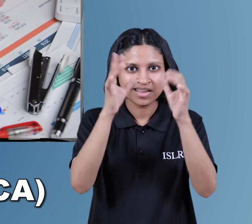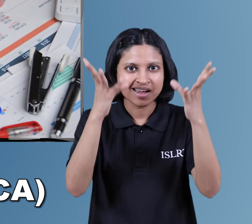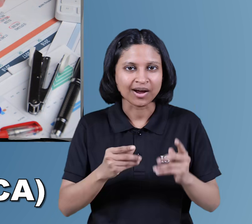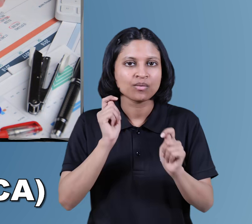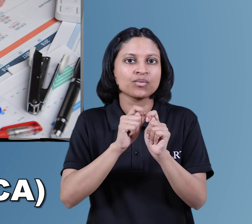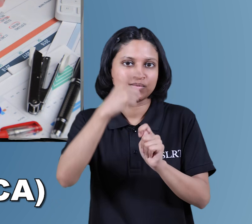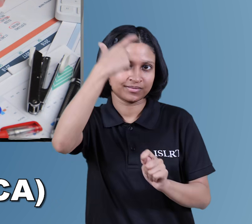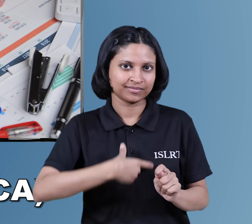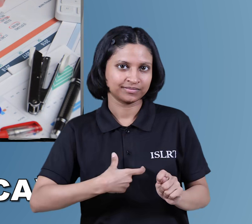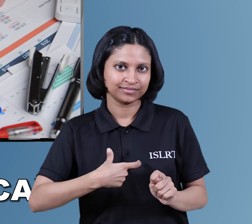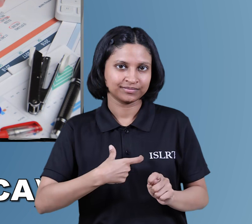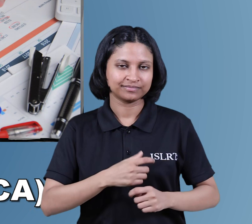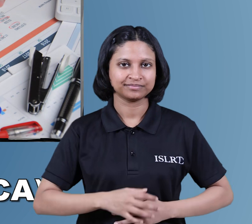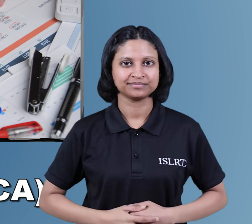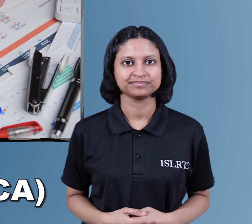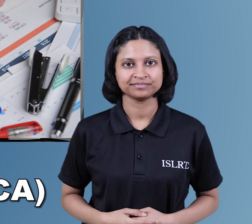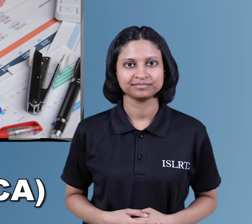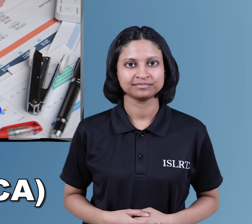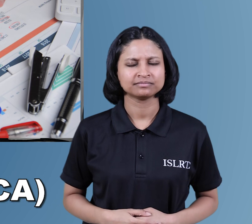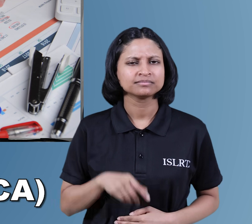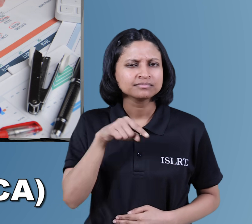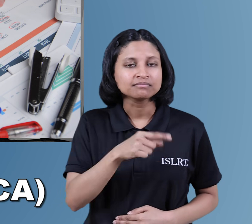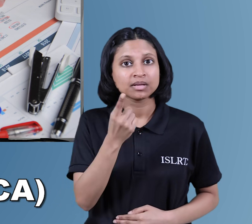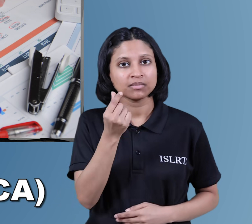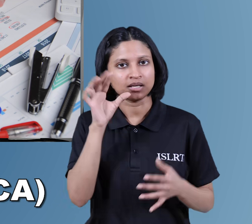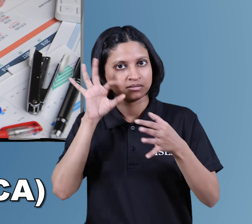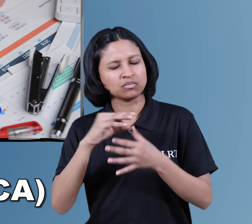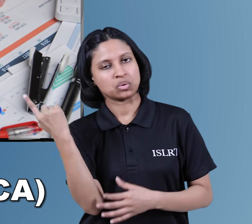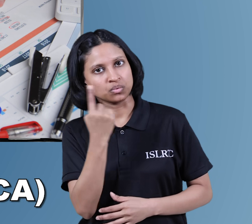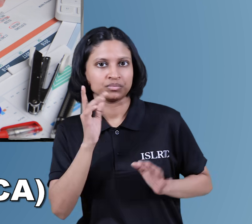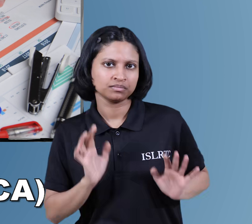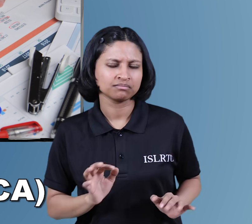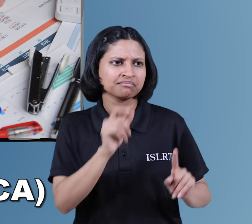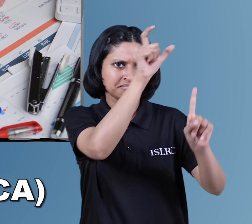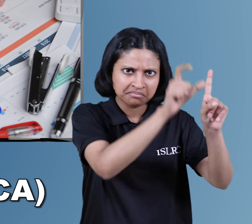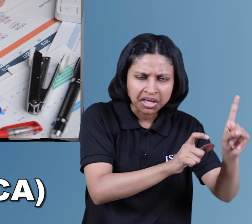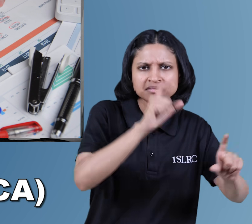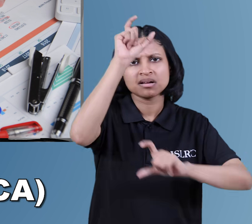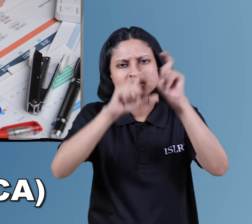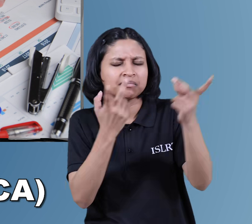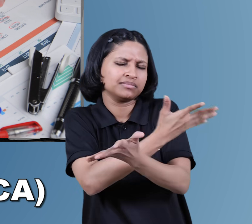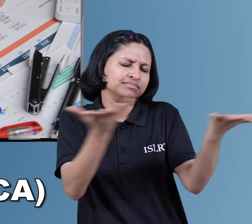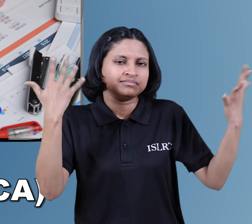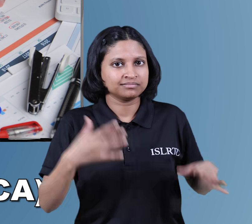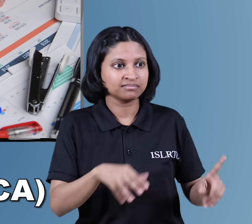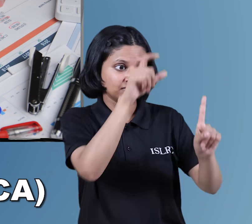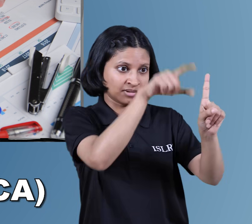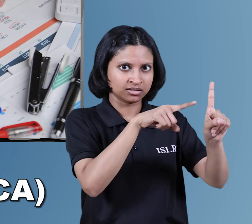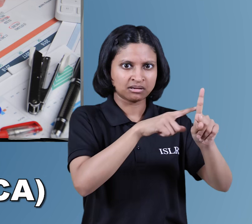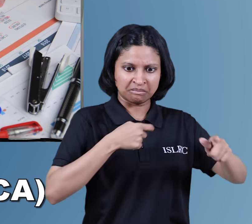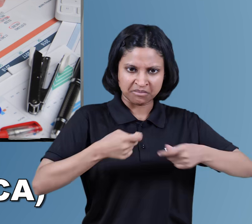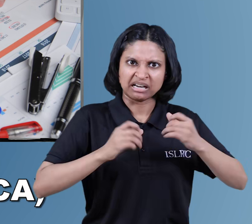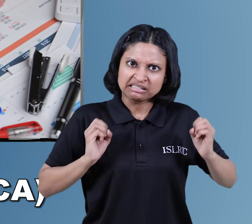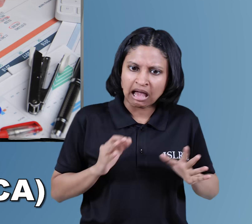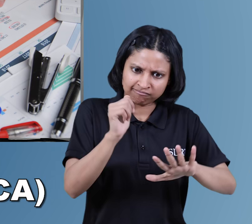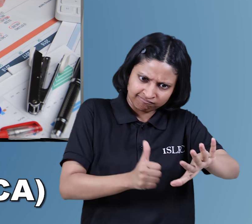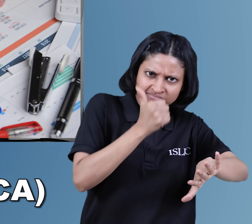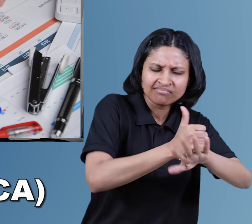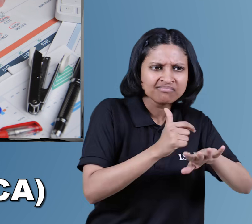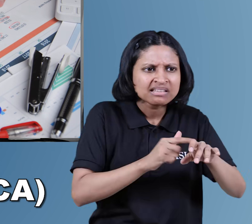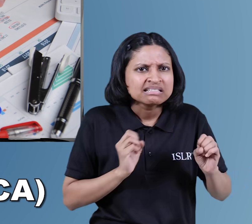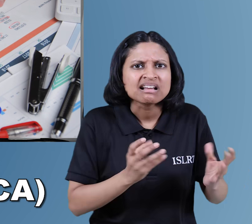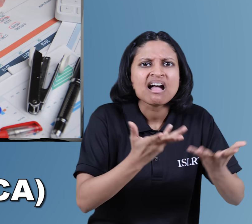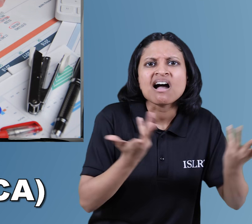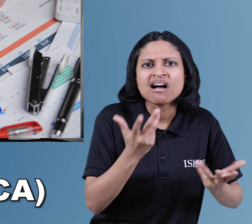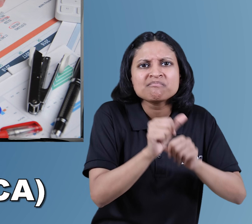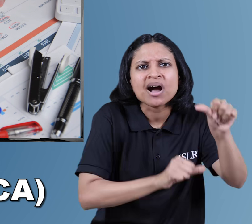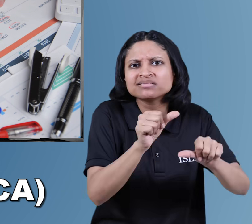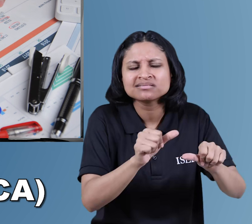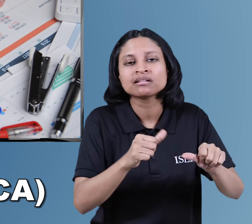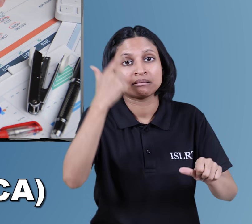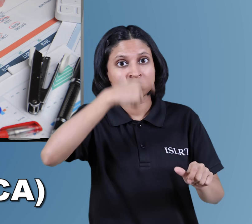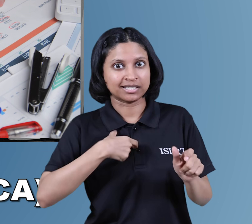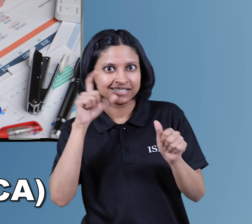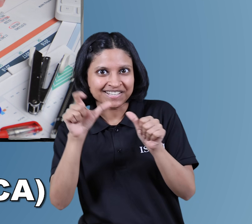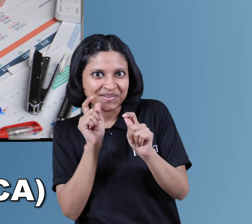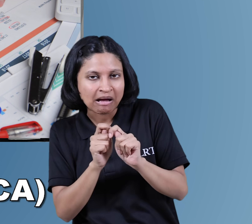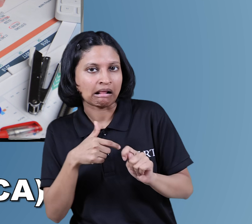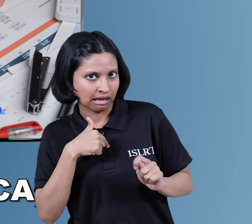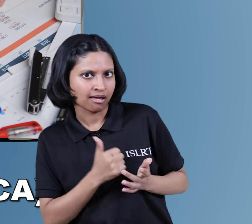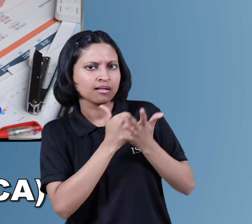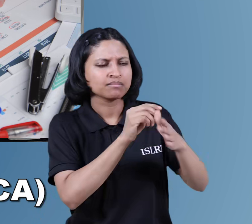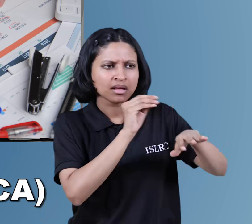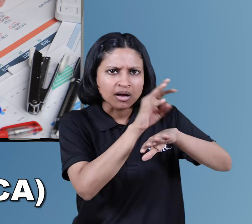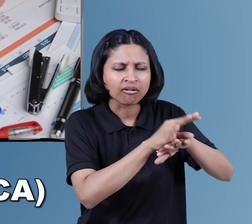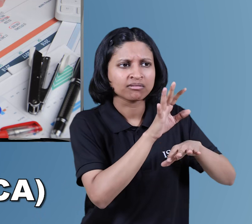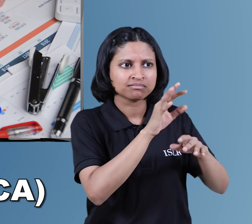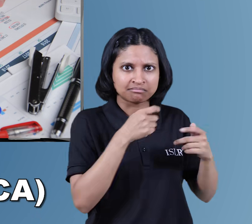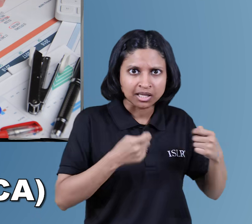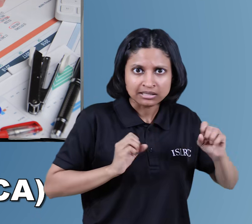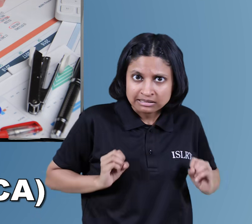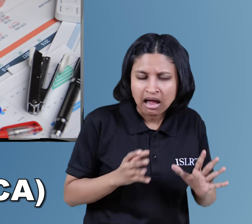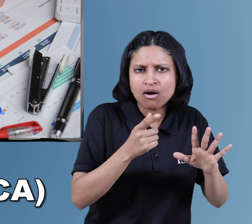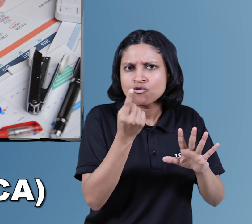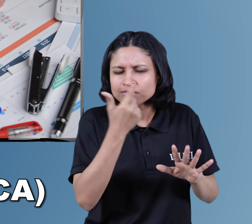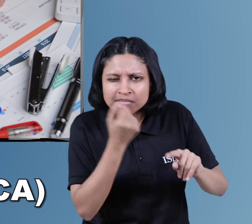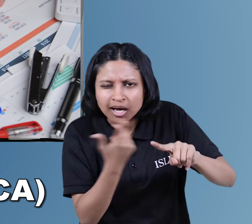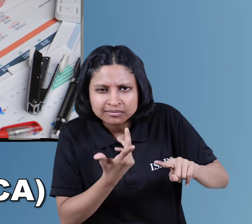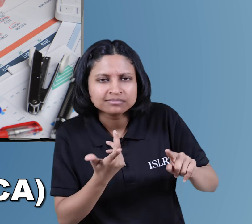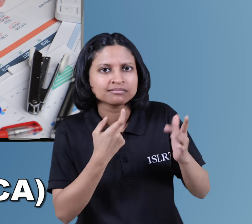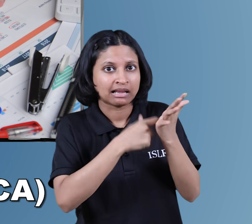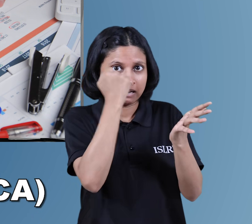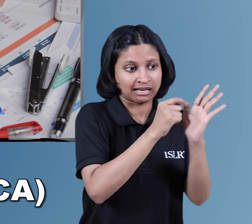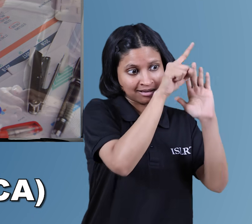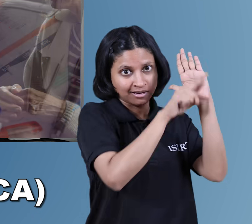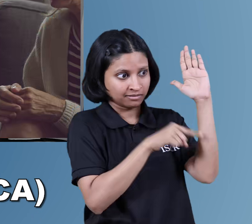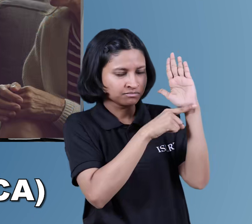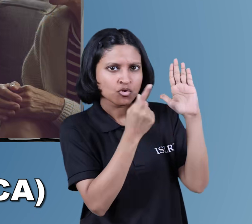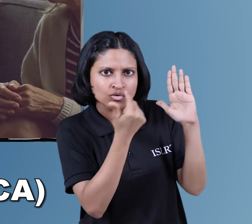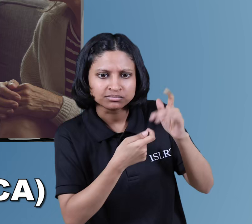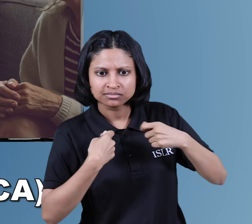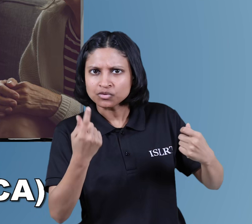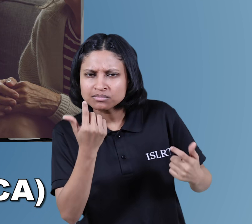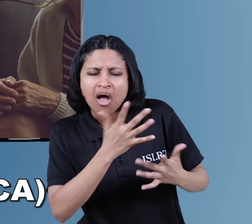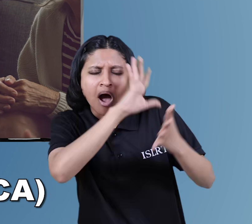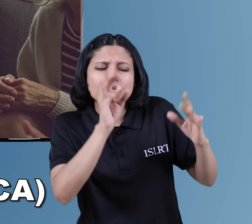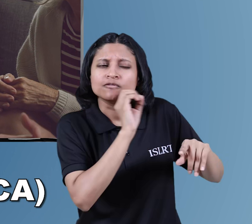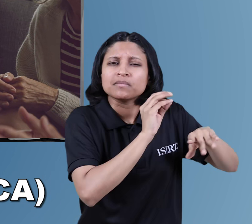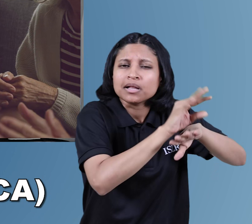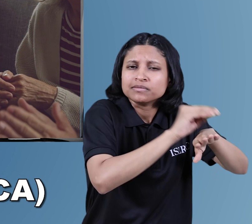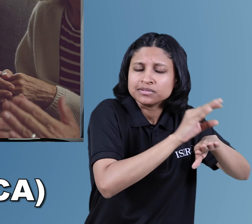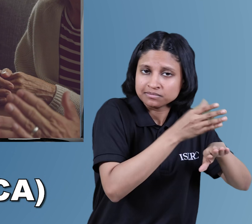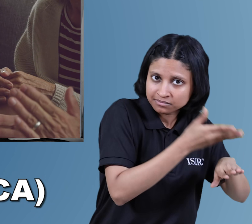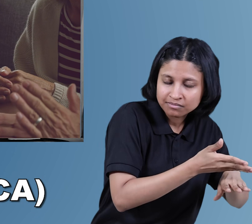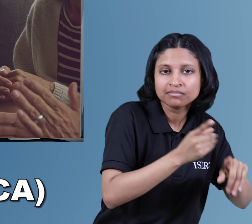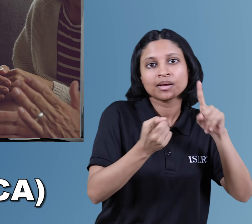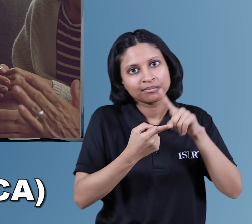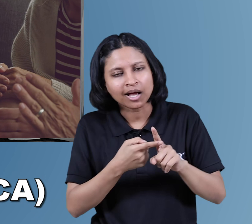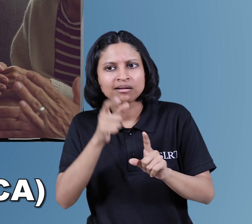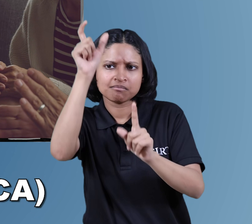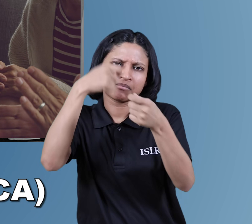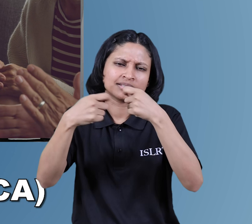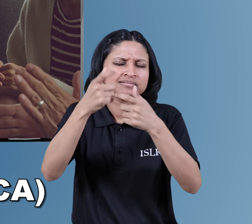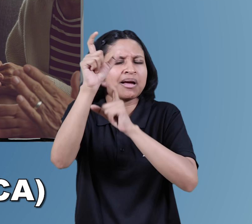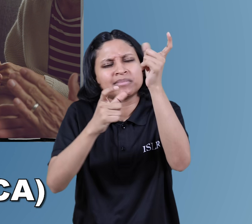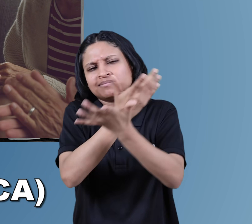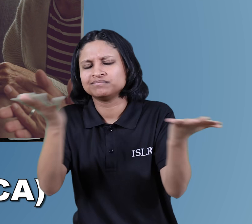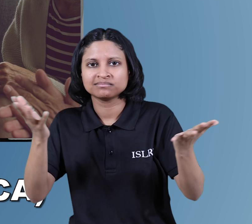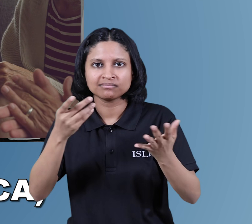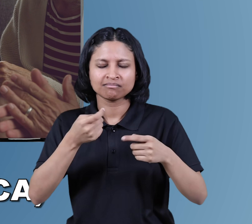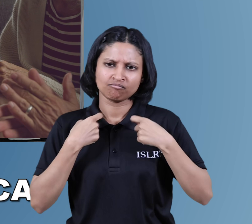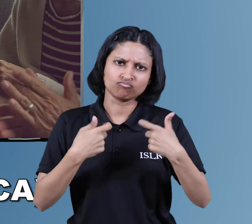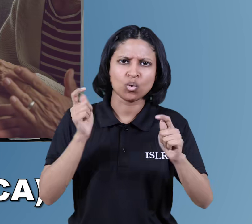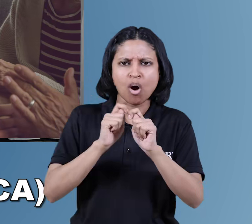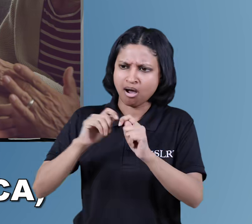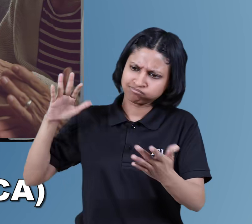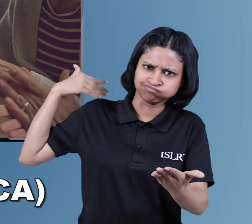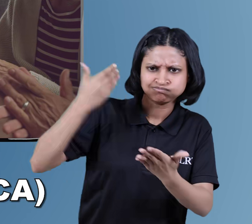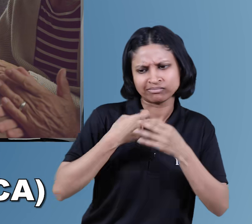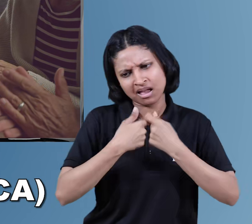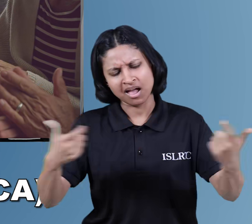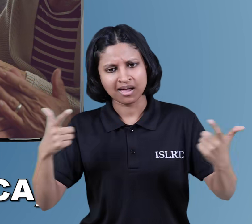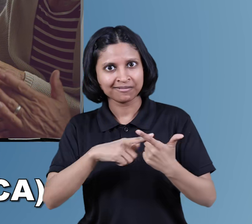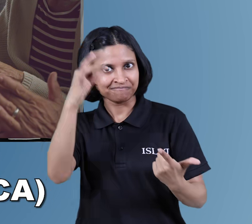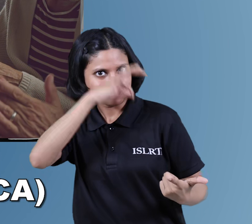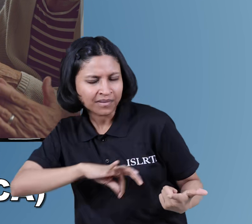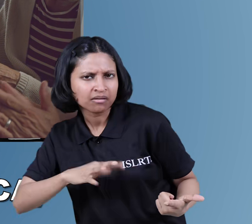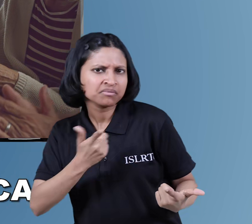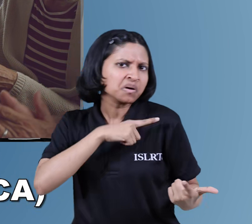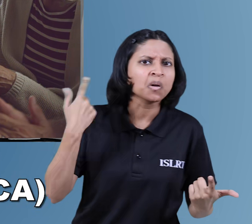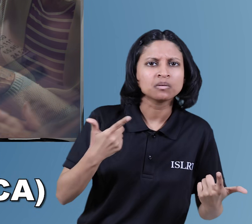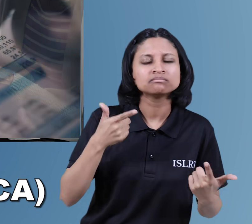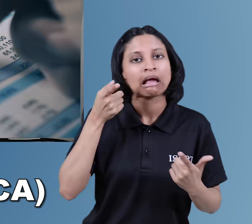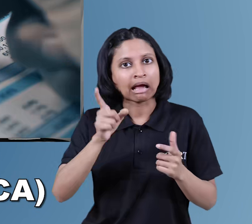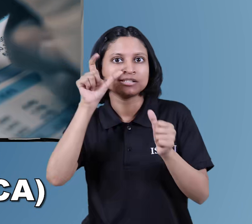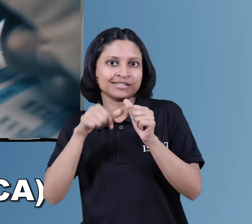Chartered accountant A Chartered Accountant works with businesses or individuals They give financial advice,